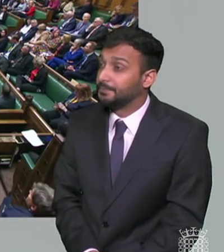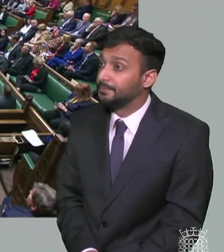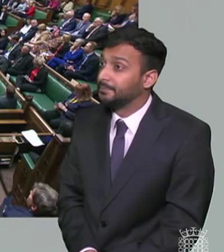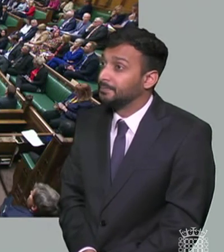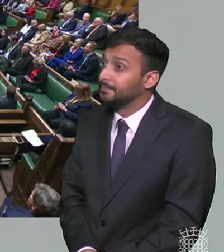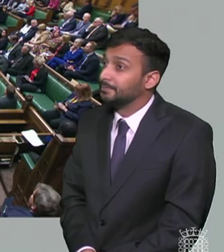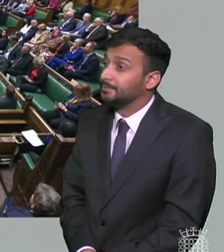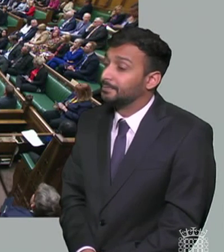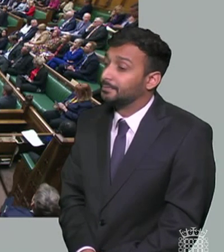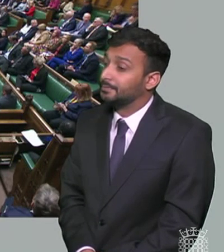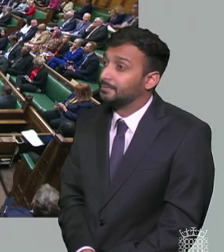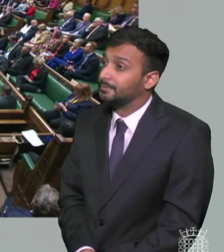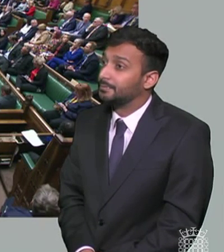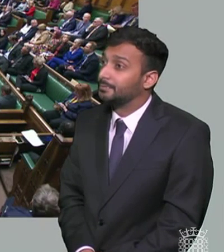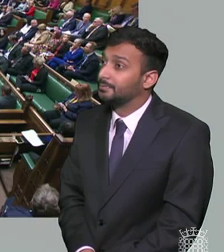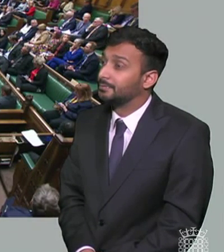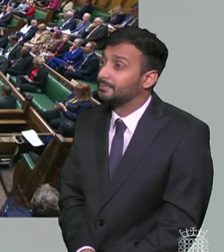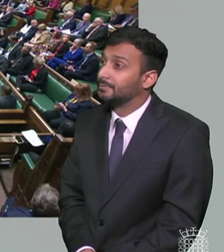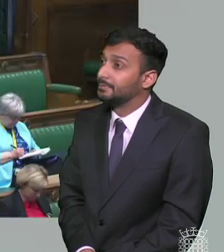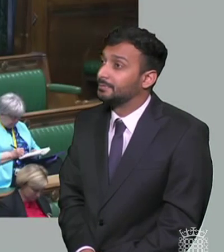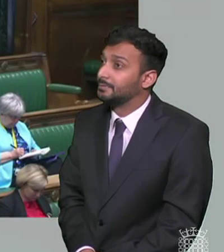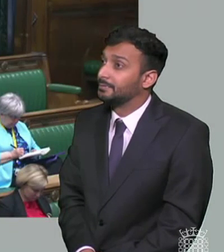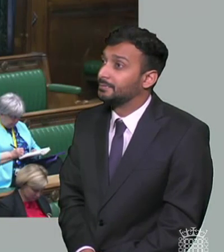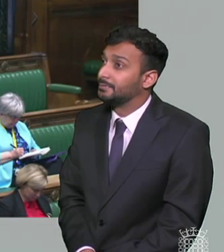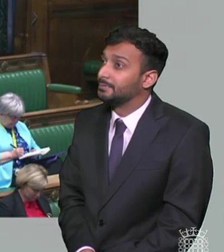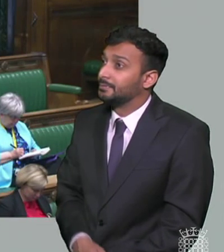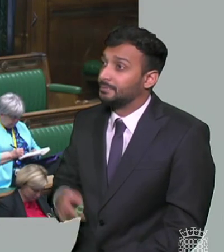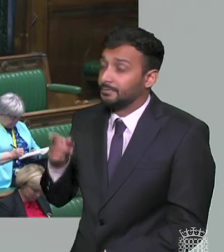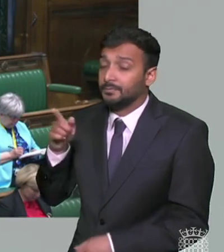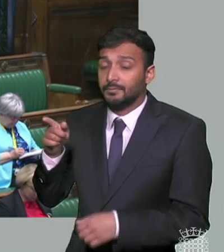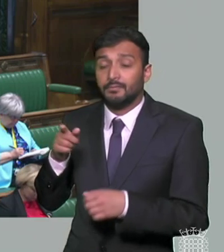I have a serious question about the conduct of the Government as regards free trade agreements.